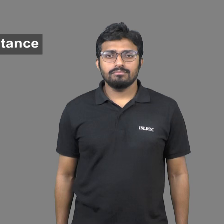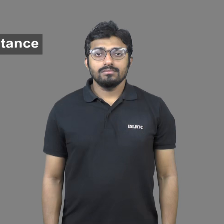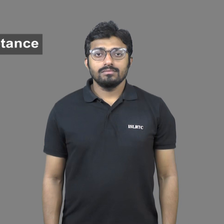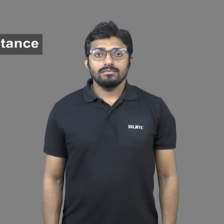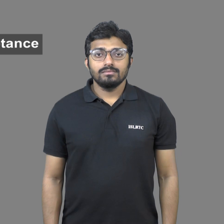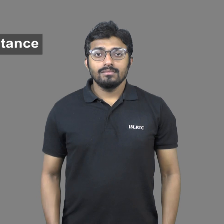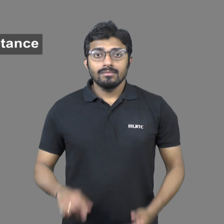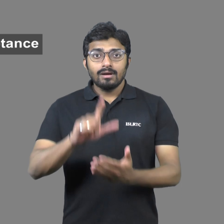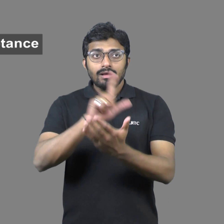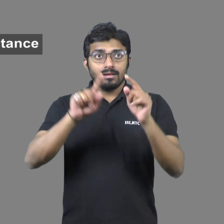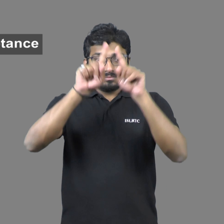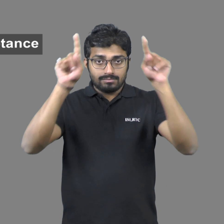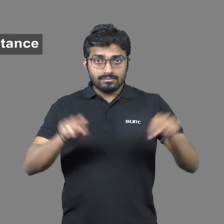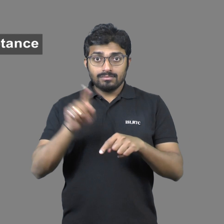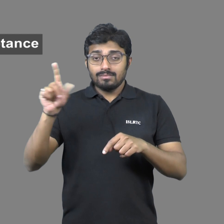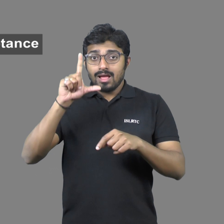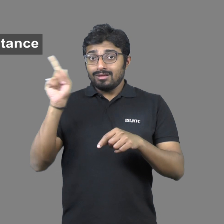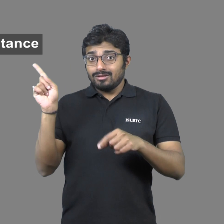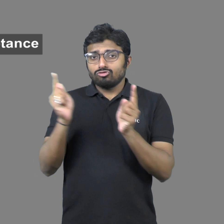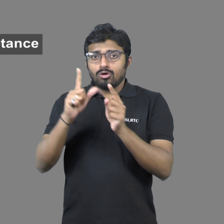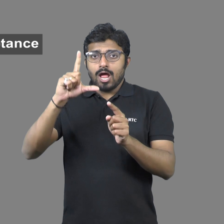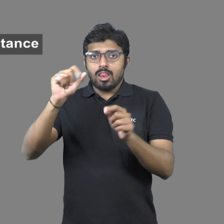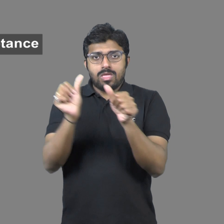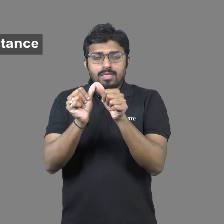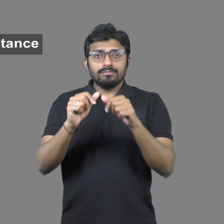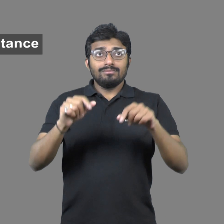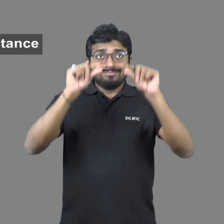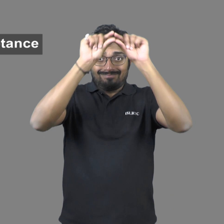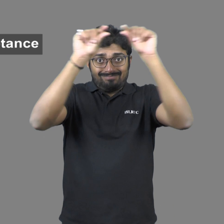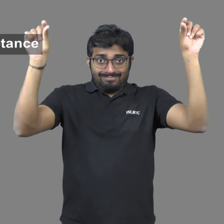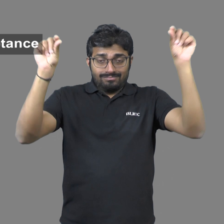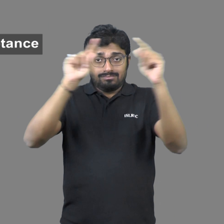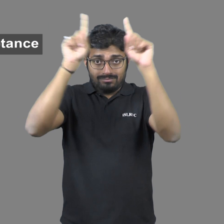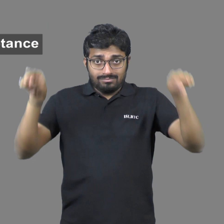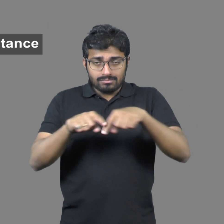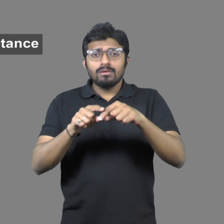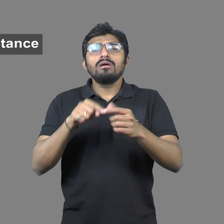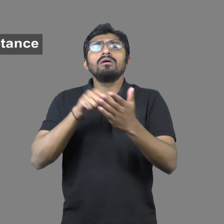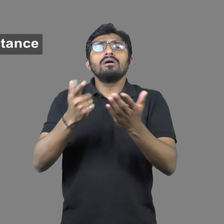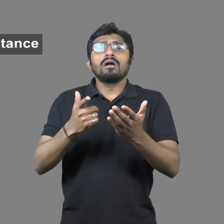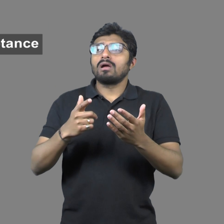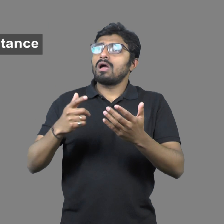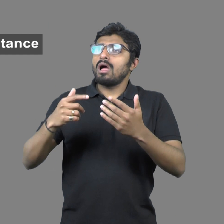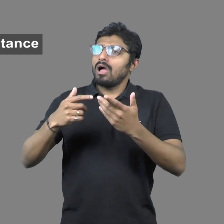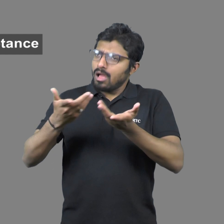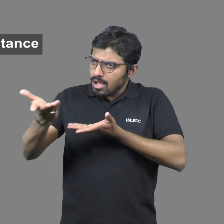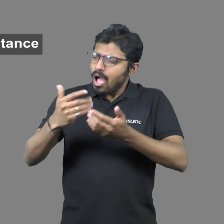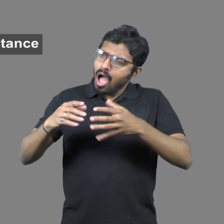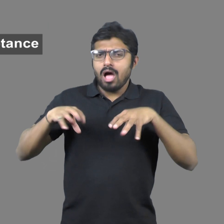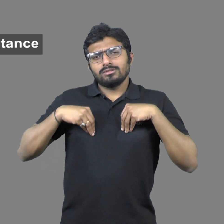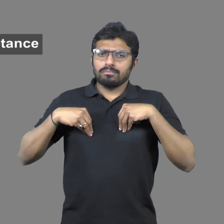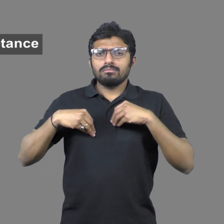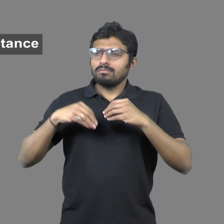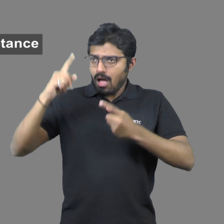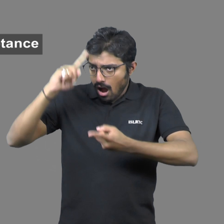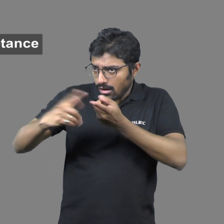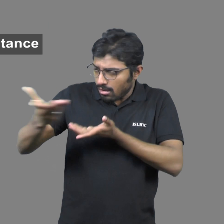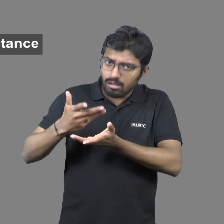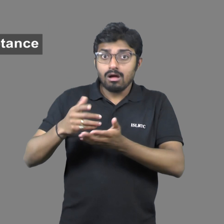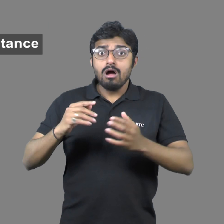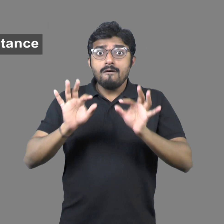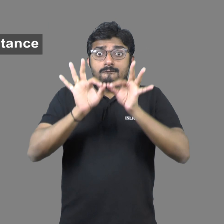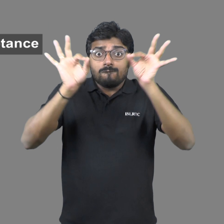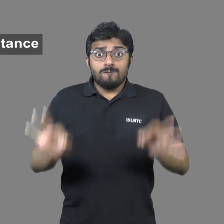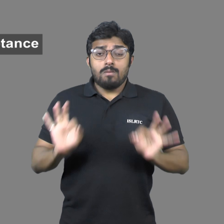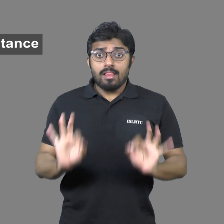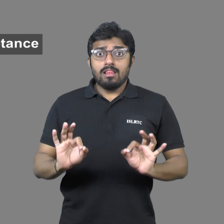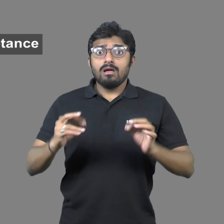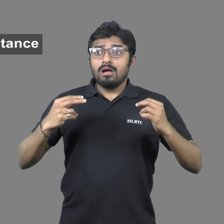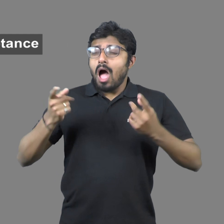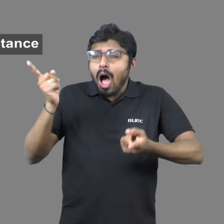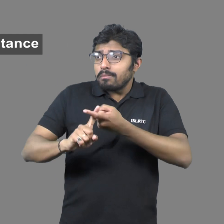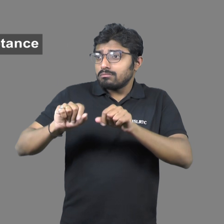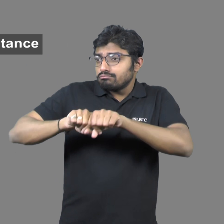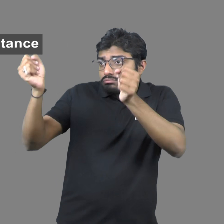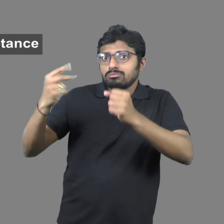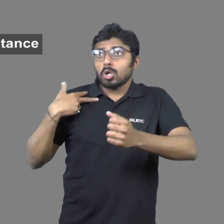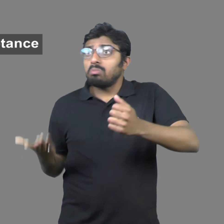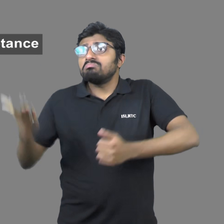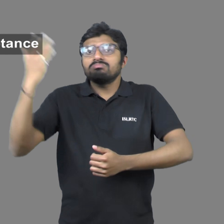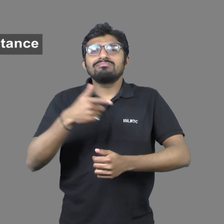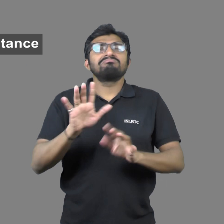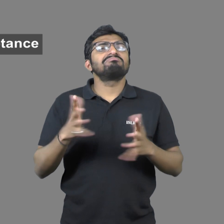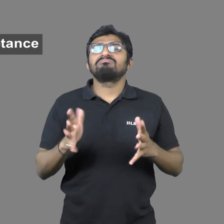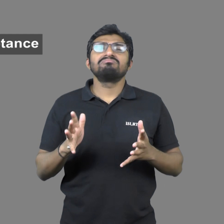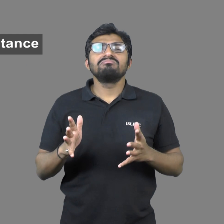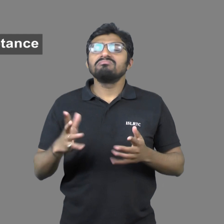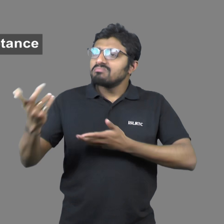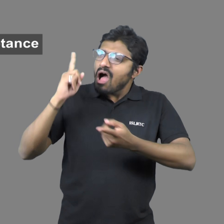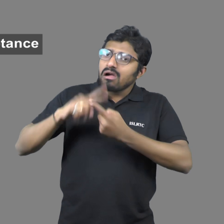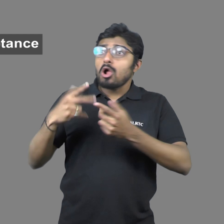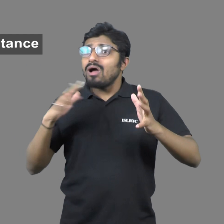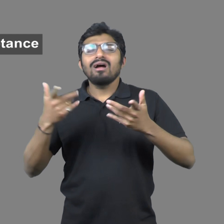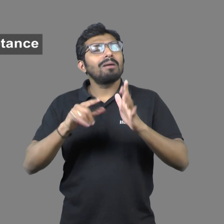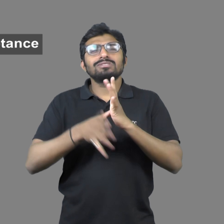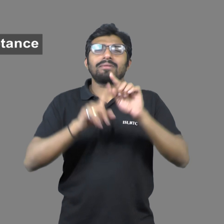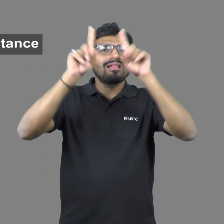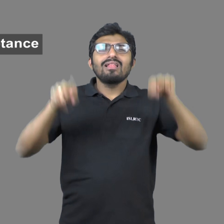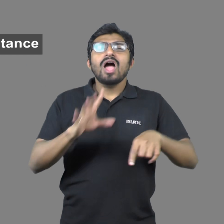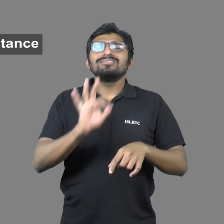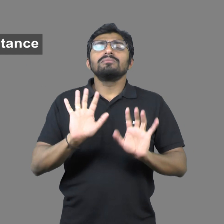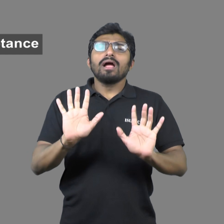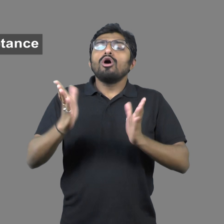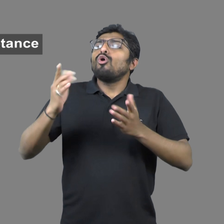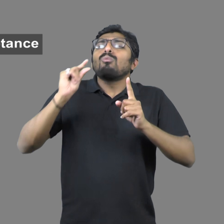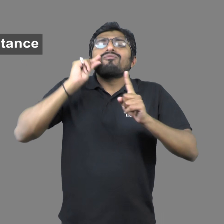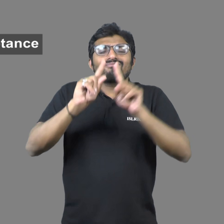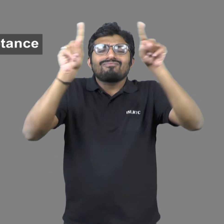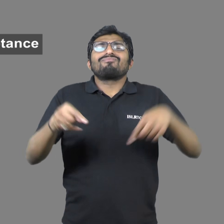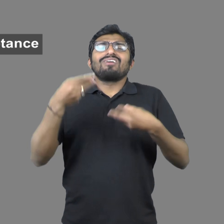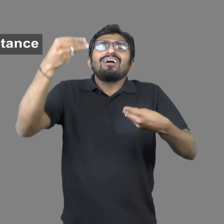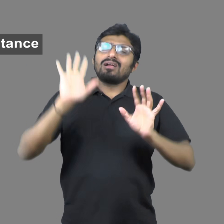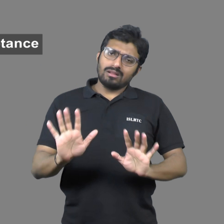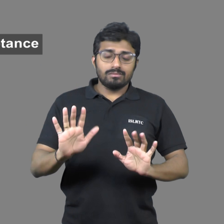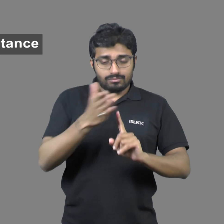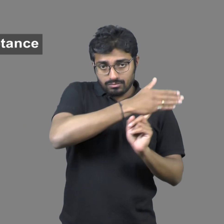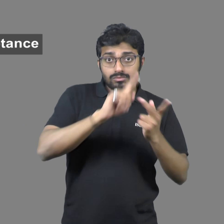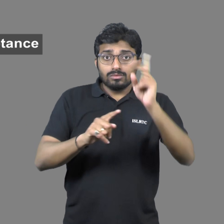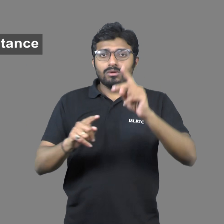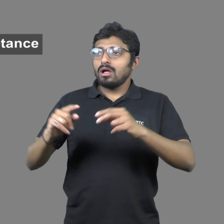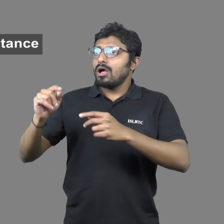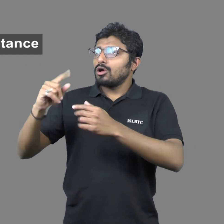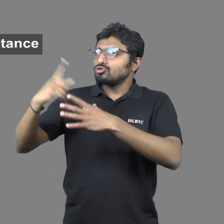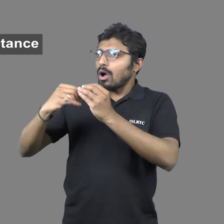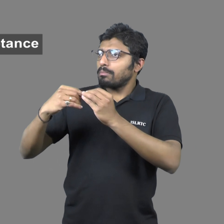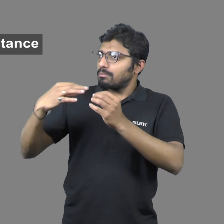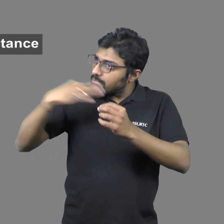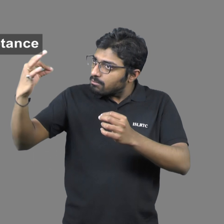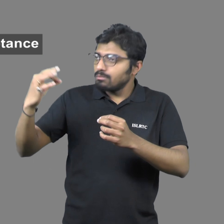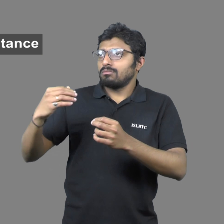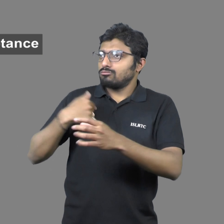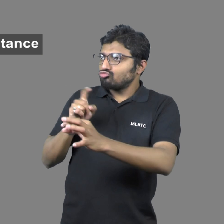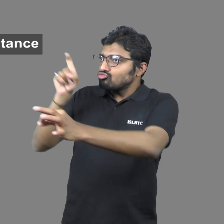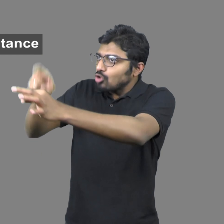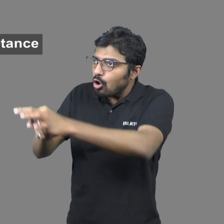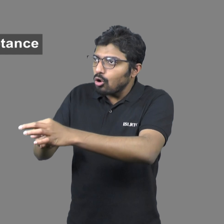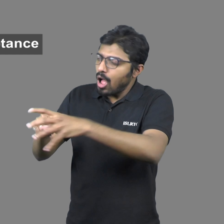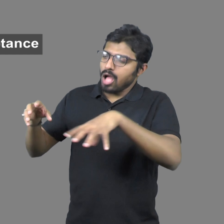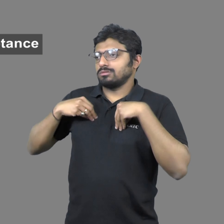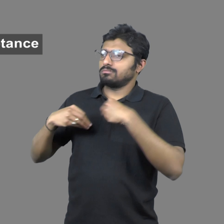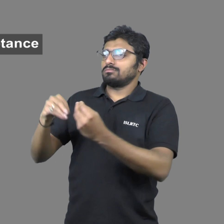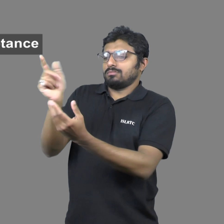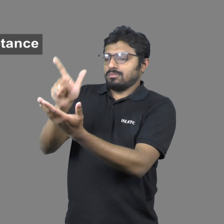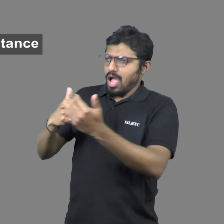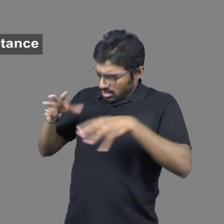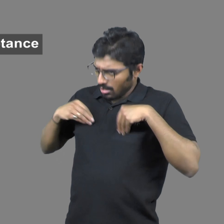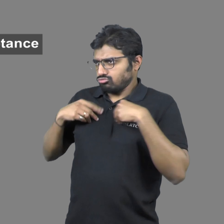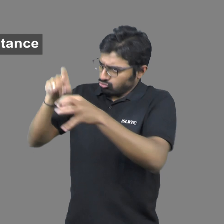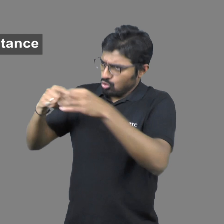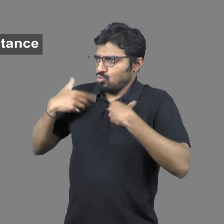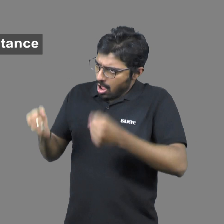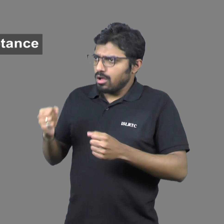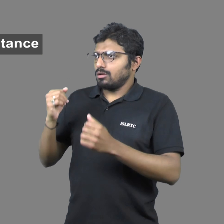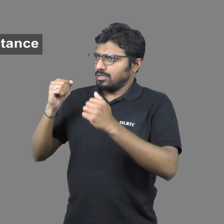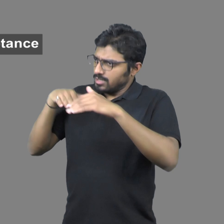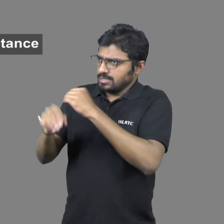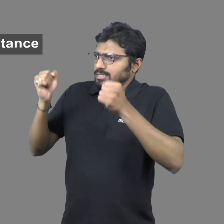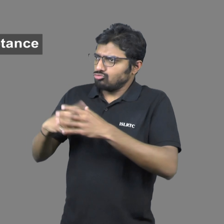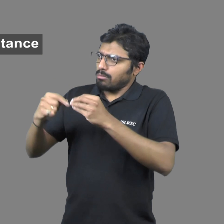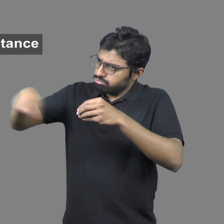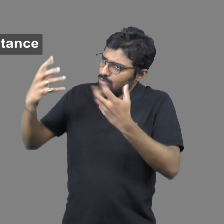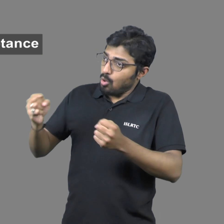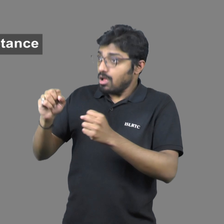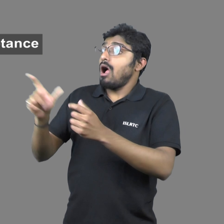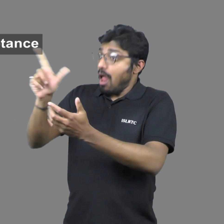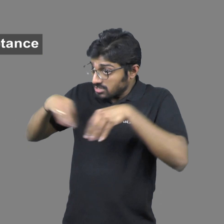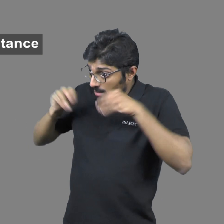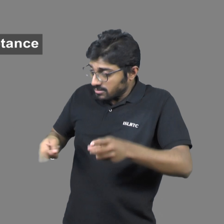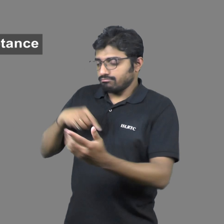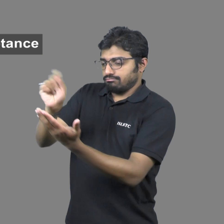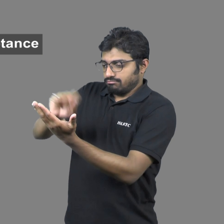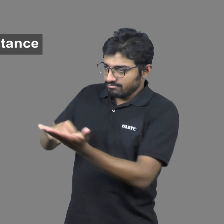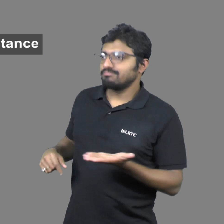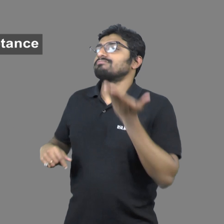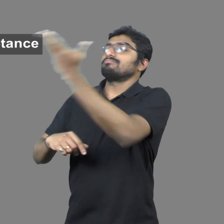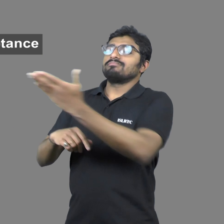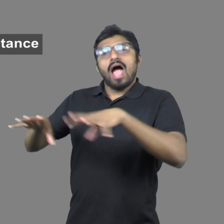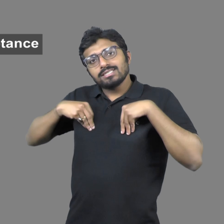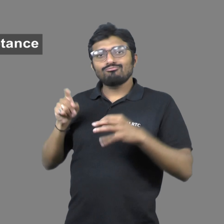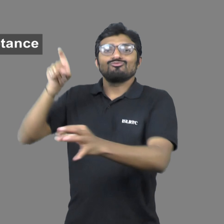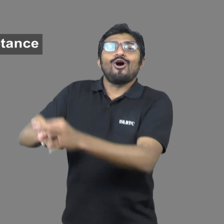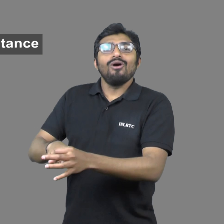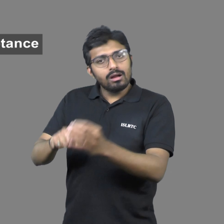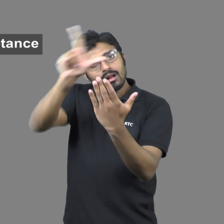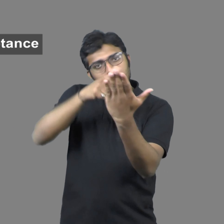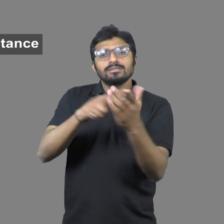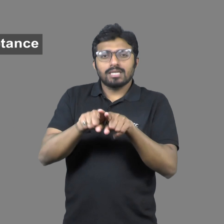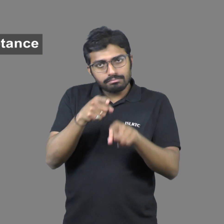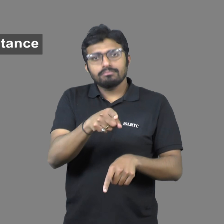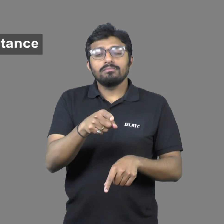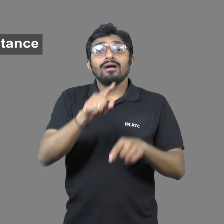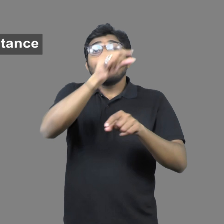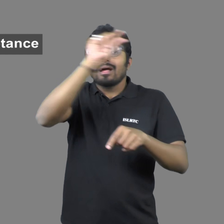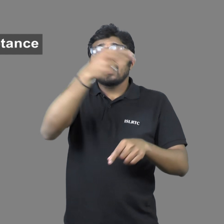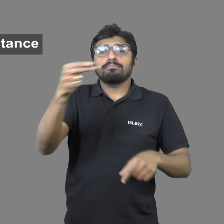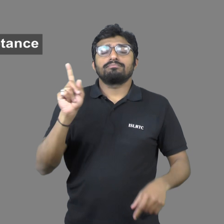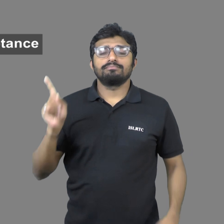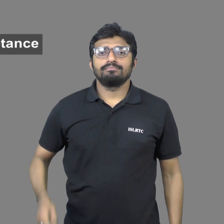LOA - Letter of Acceptance